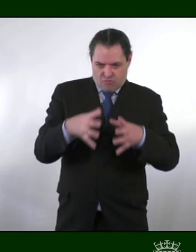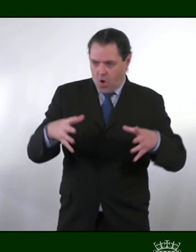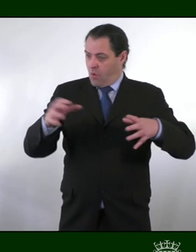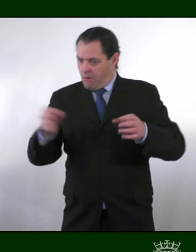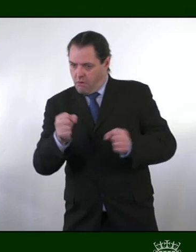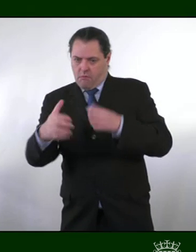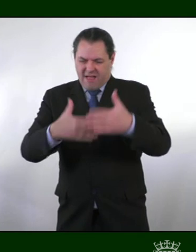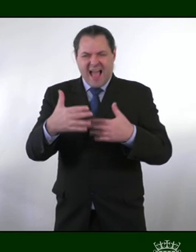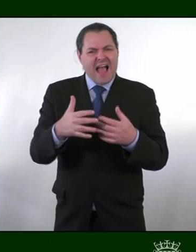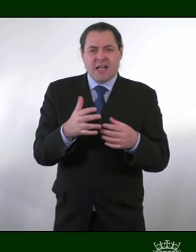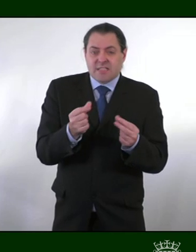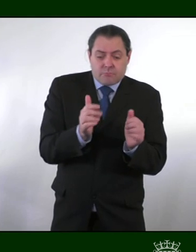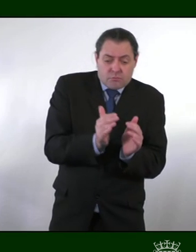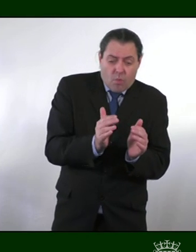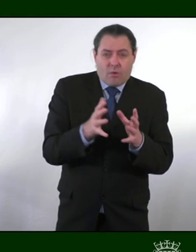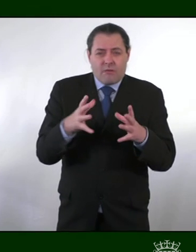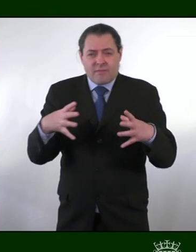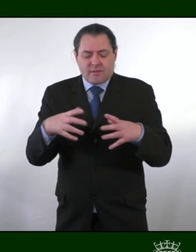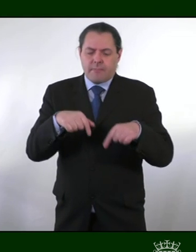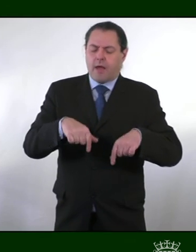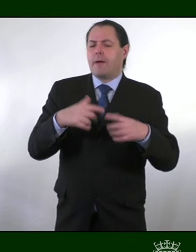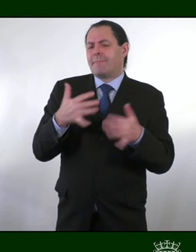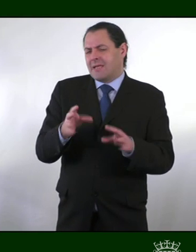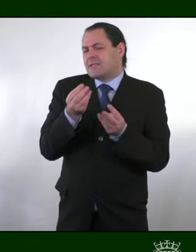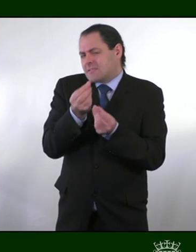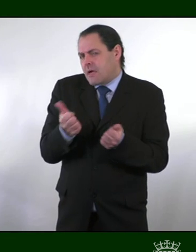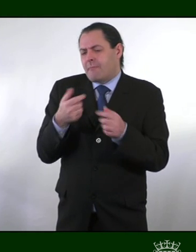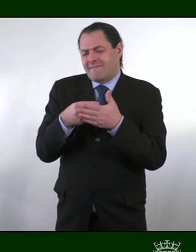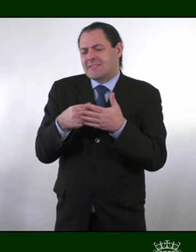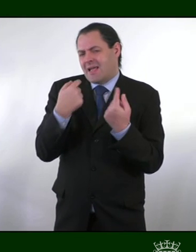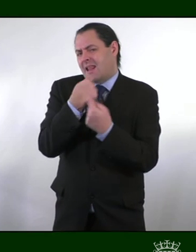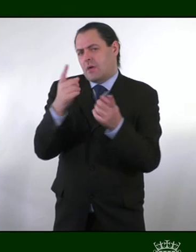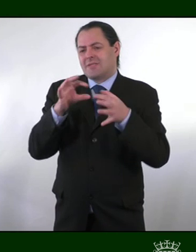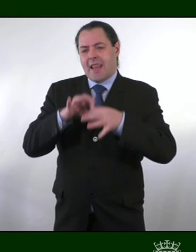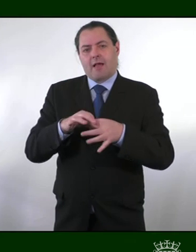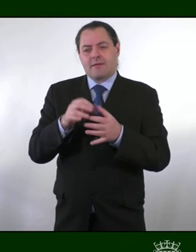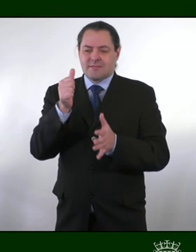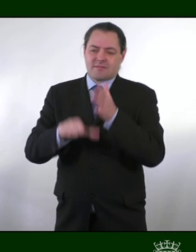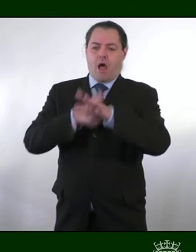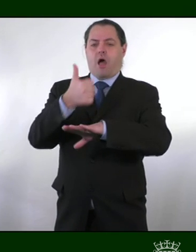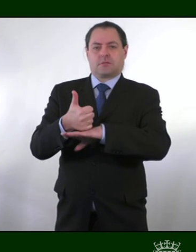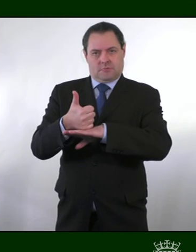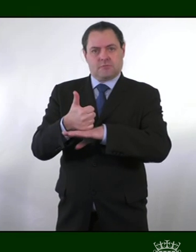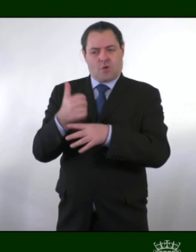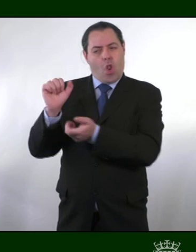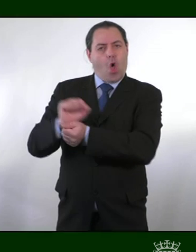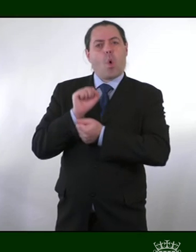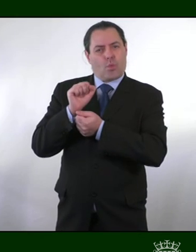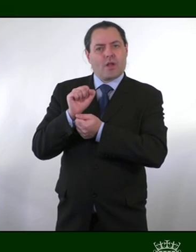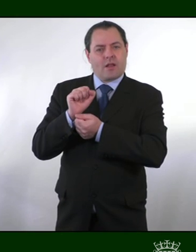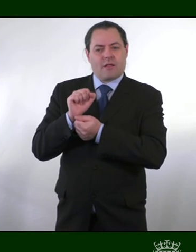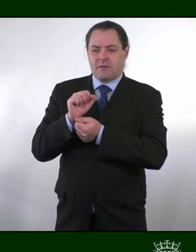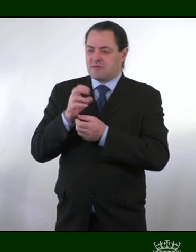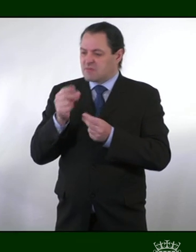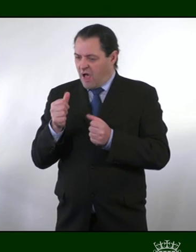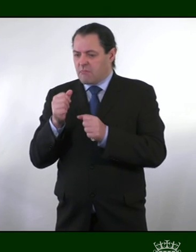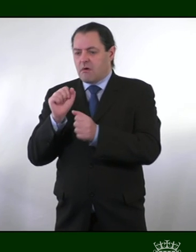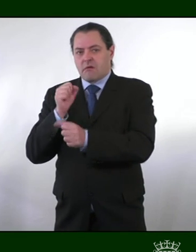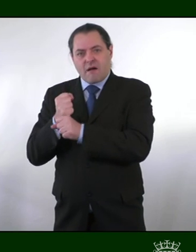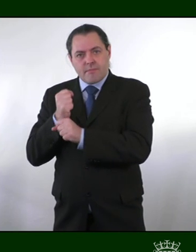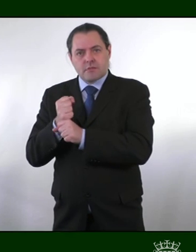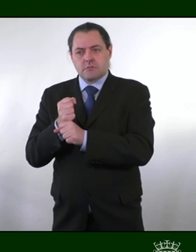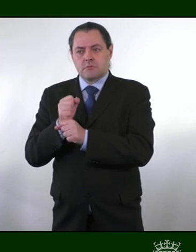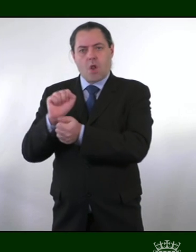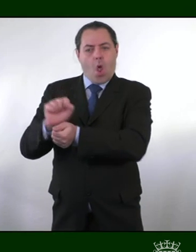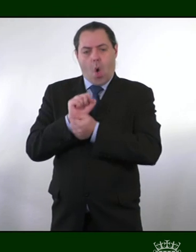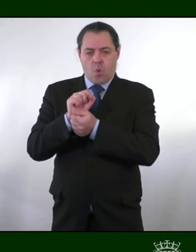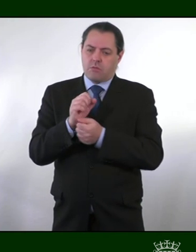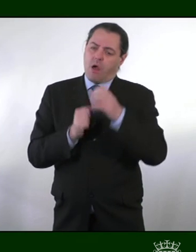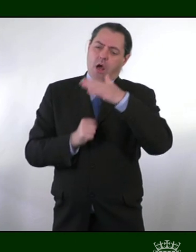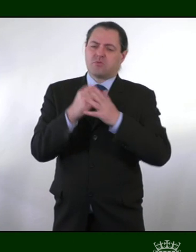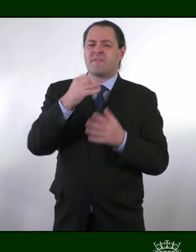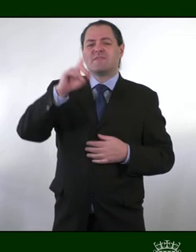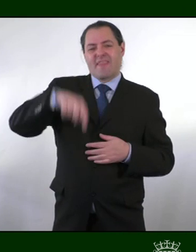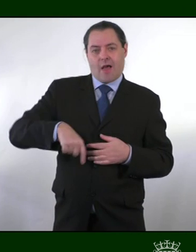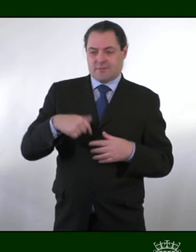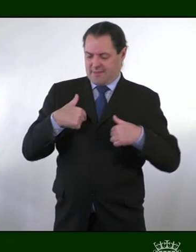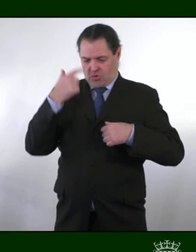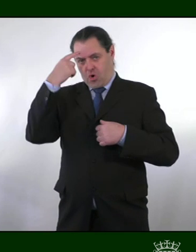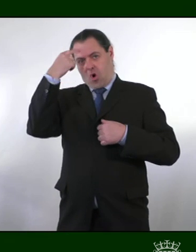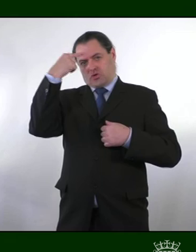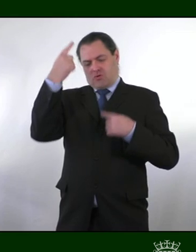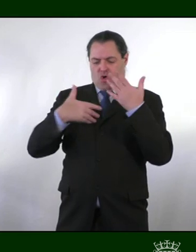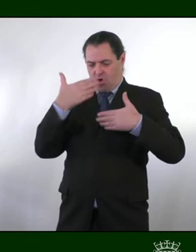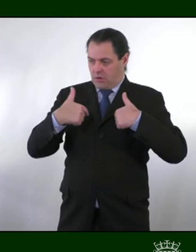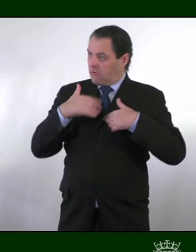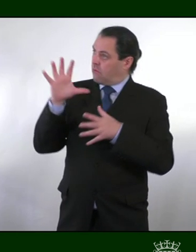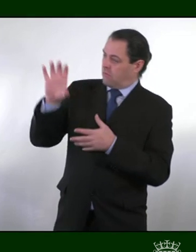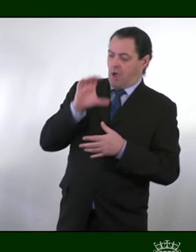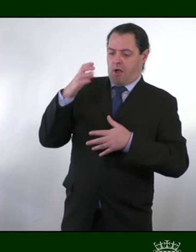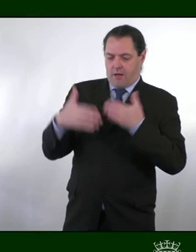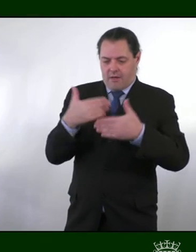At a very micro level in this spending review, we have also announced more funding for our start-up loan scheme, which provides discounted Government-backed loans of up to £50,000 for budding entrepreneurs to start their new businesses at the smallest level.